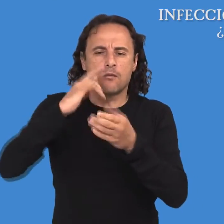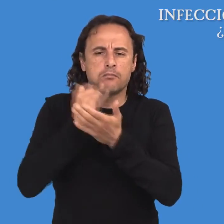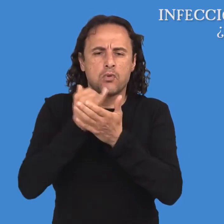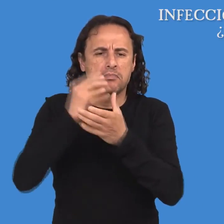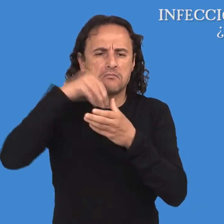probar